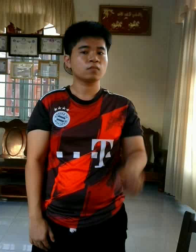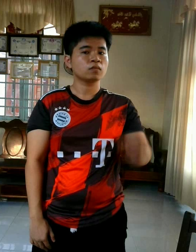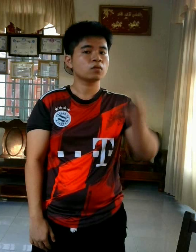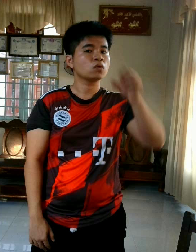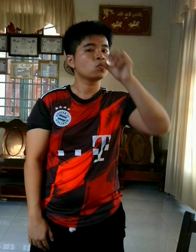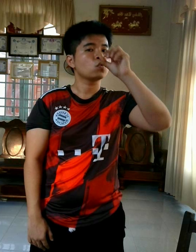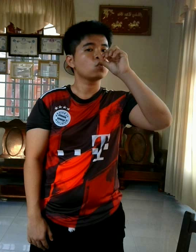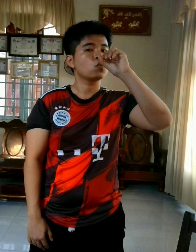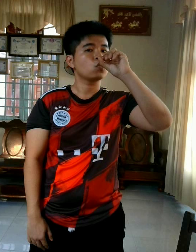uong nuoc